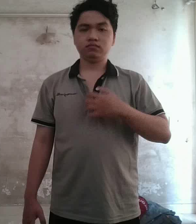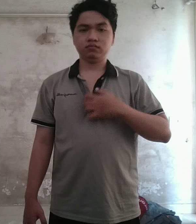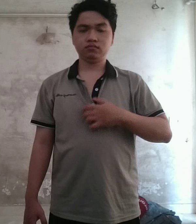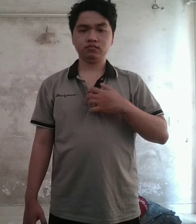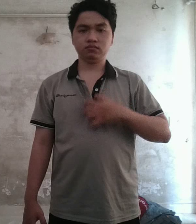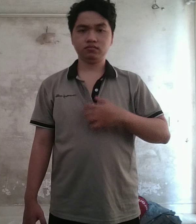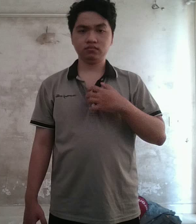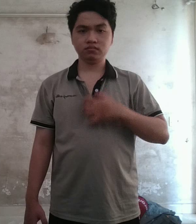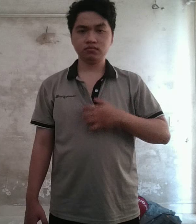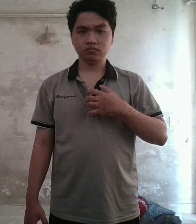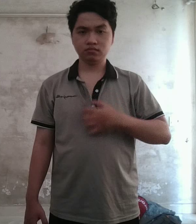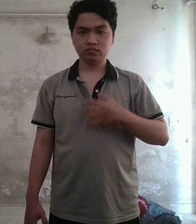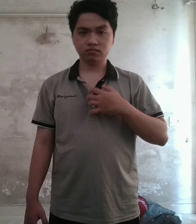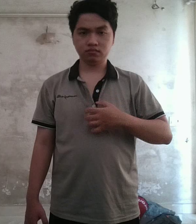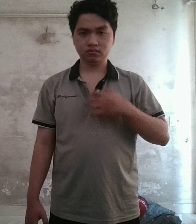ghen